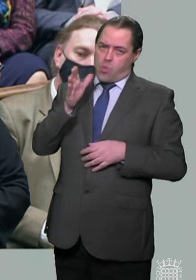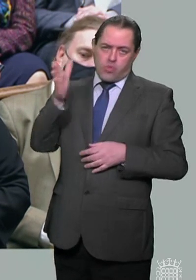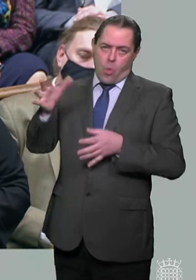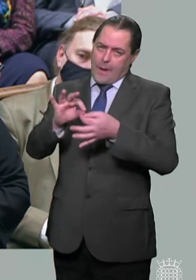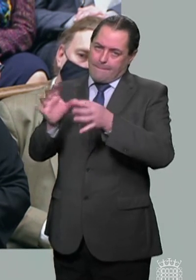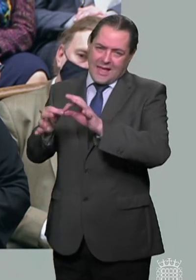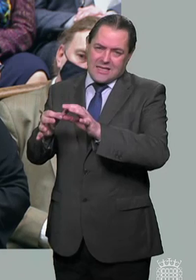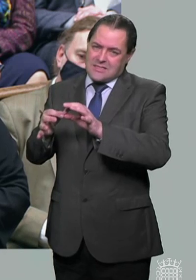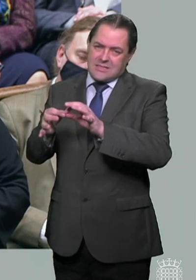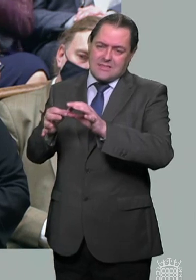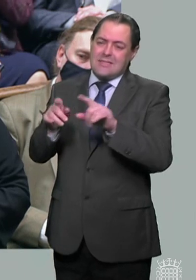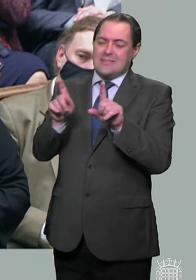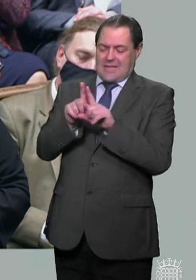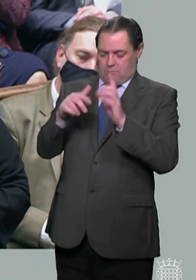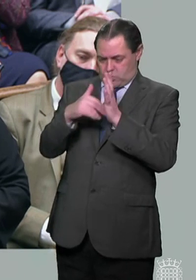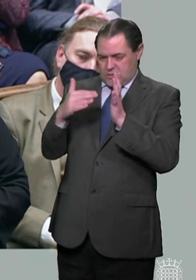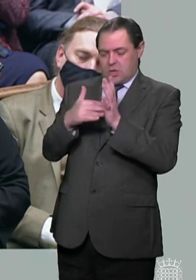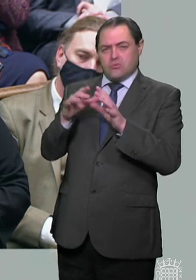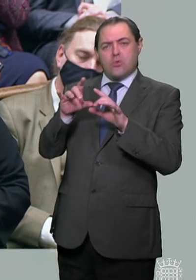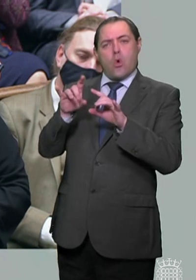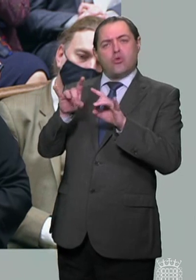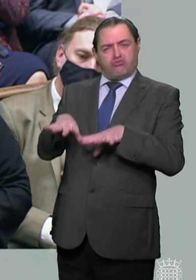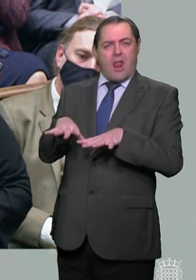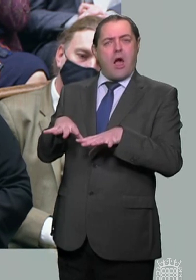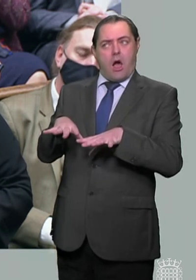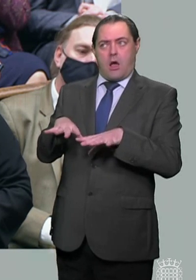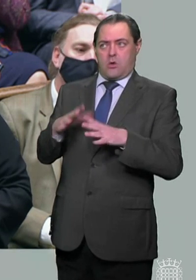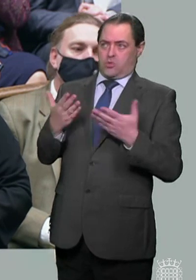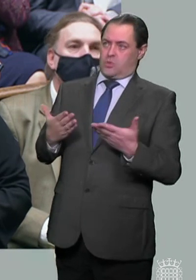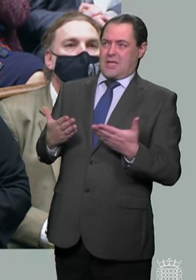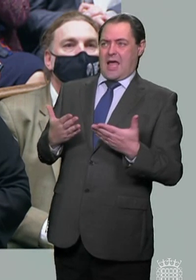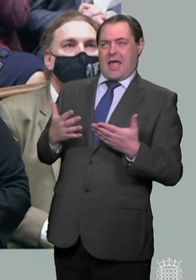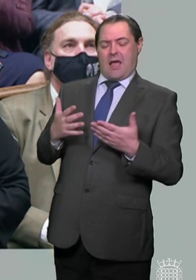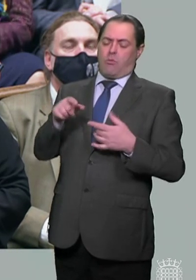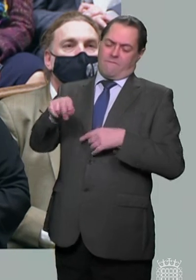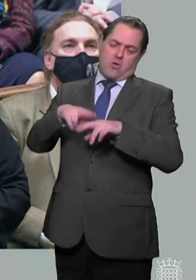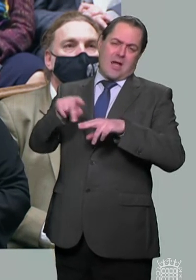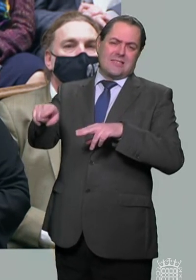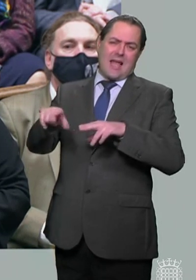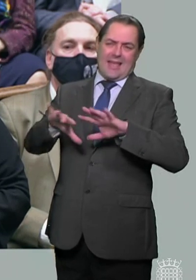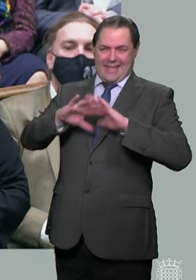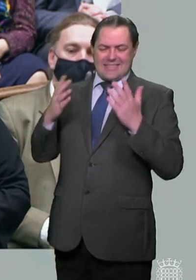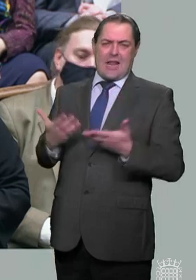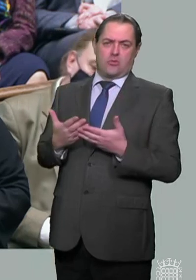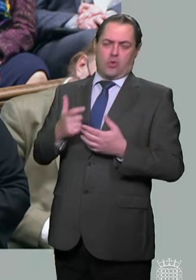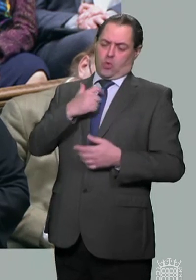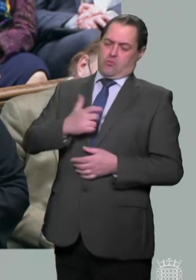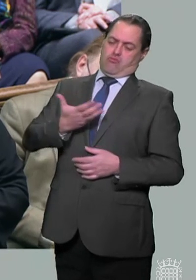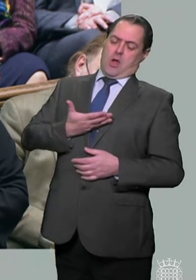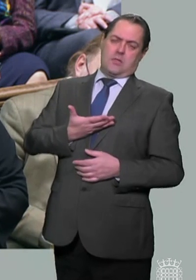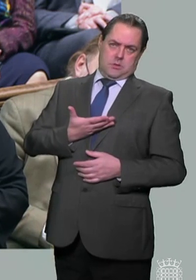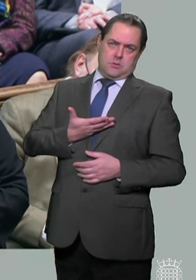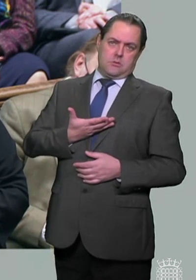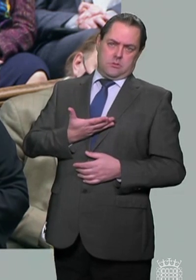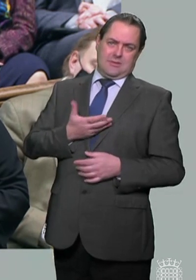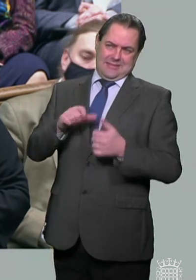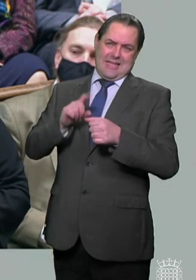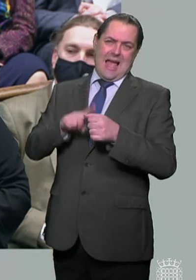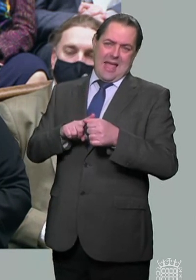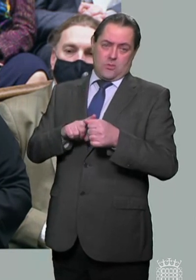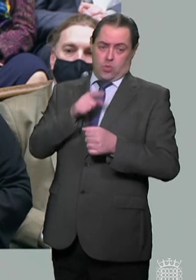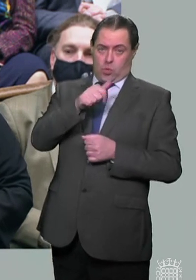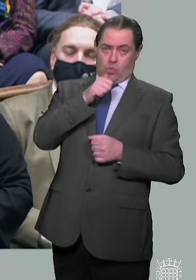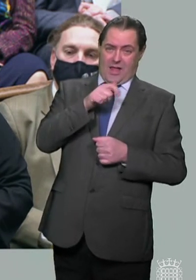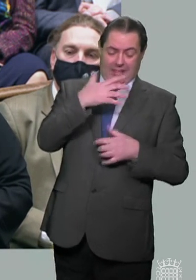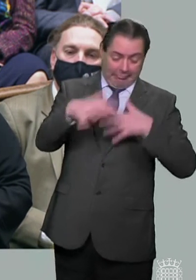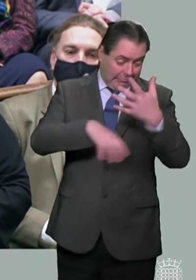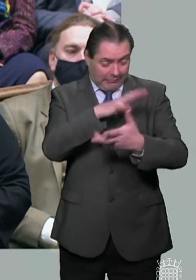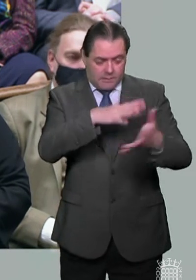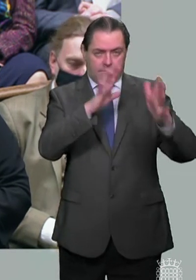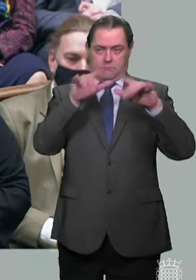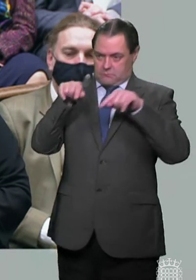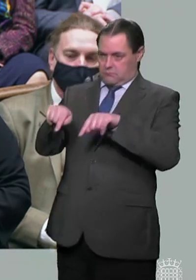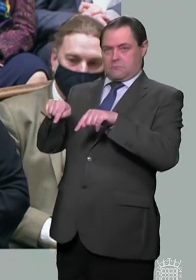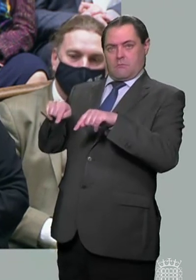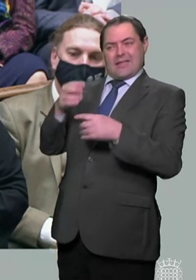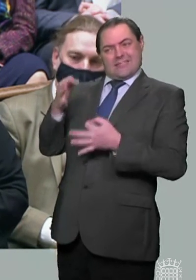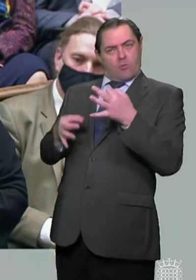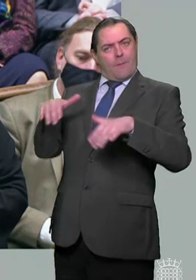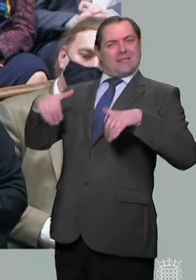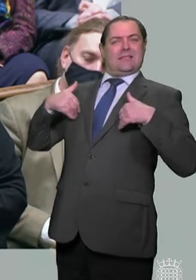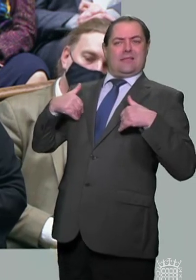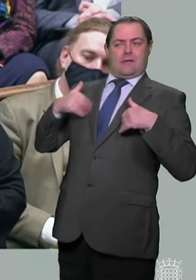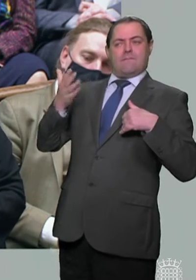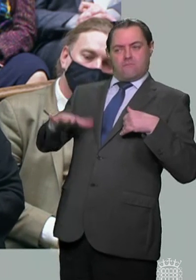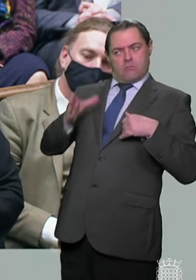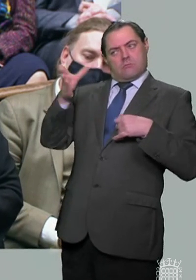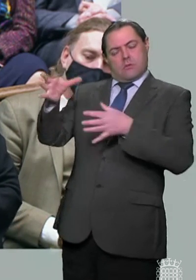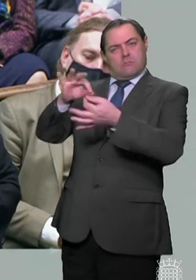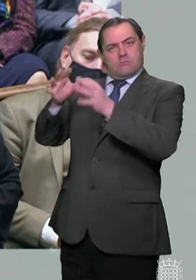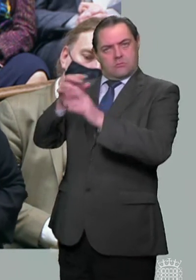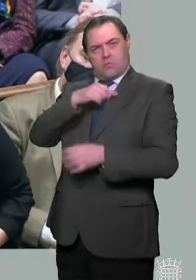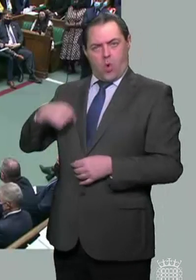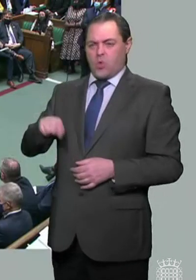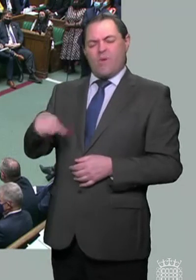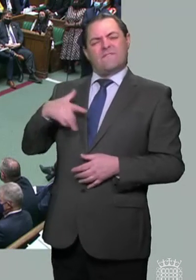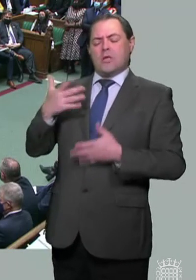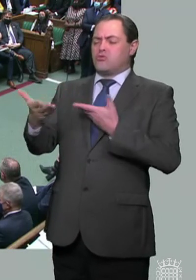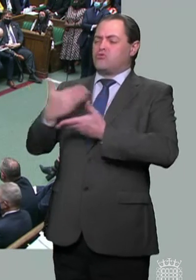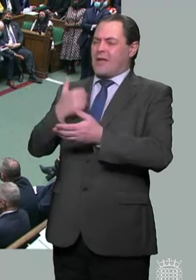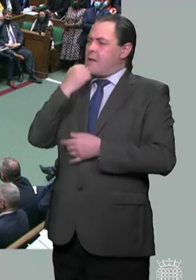New Zealand and Australia have followed suit. It is international Human Rights Day on Friday, so will the Prime Minister raise his eyes from his chaos and commit the UK to joining the diplomatic boycott, or does his desperation for trade deals trump human rights?